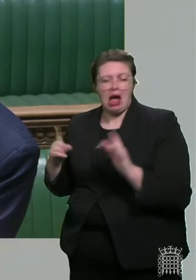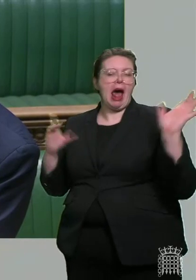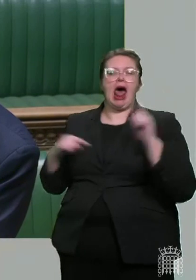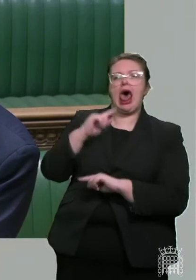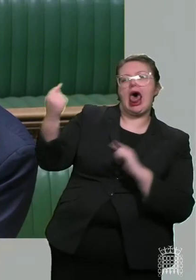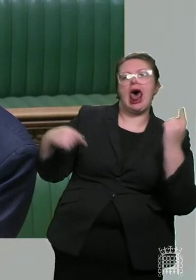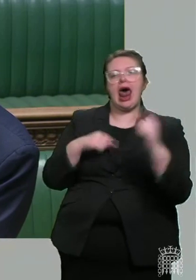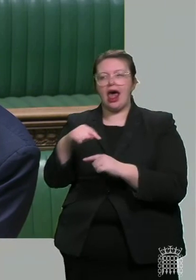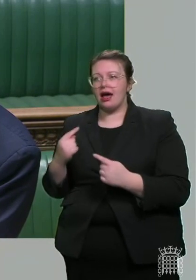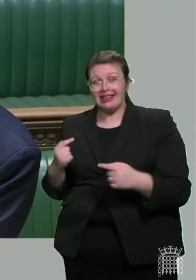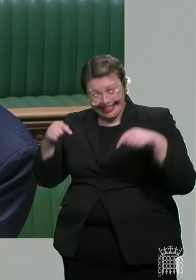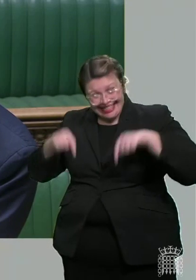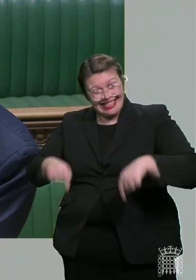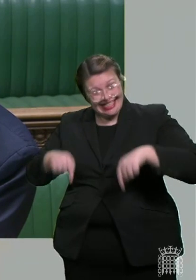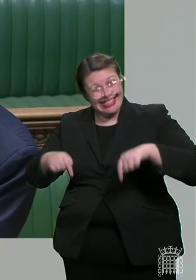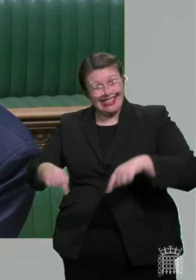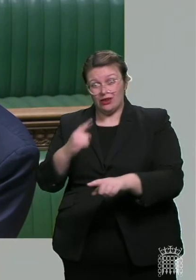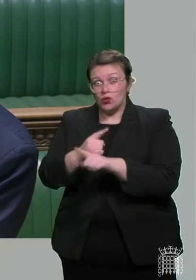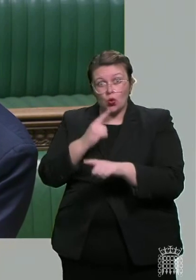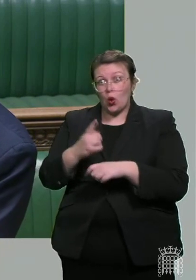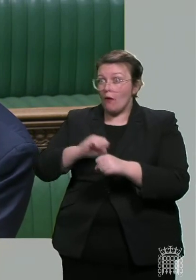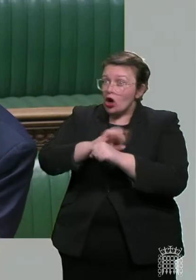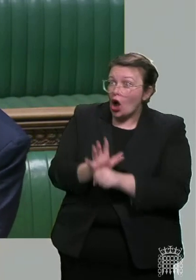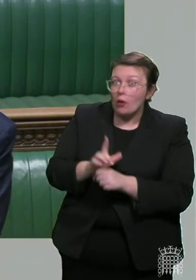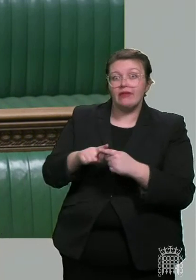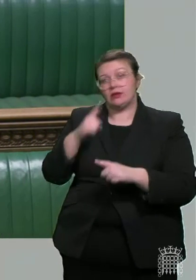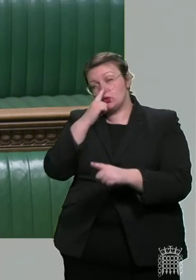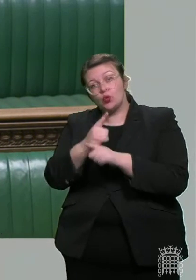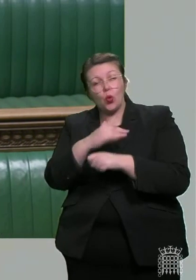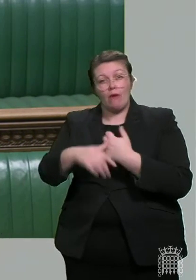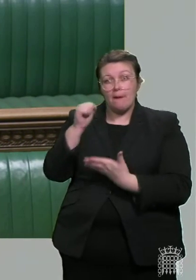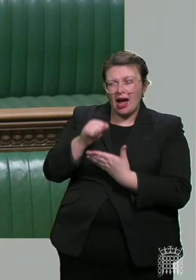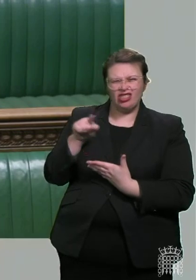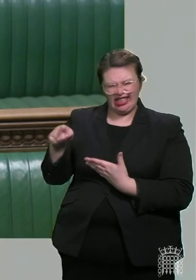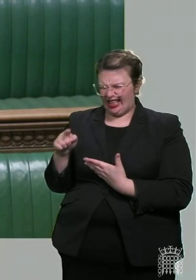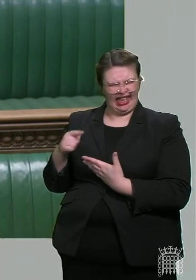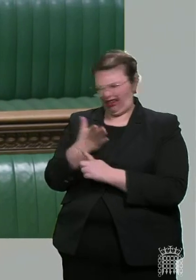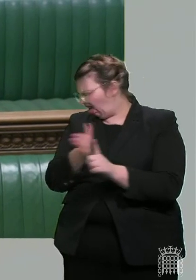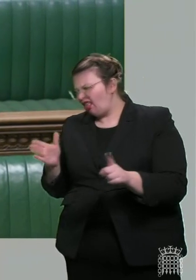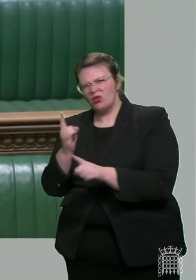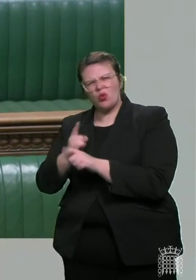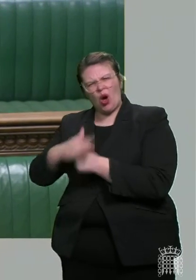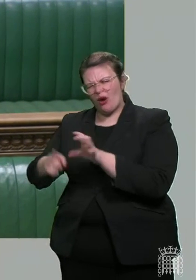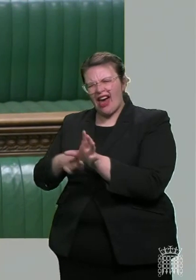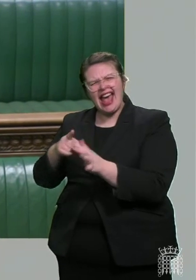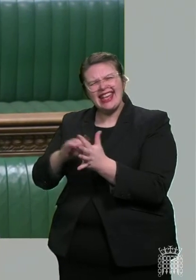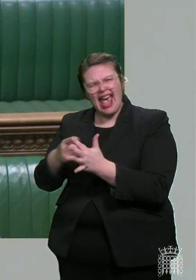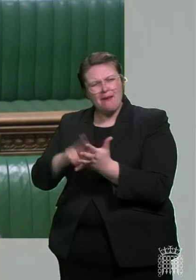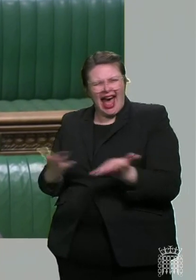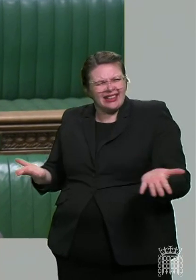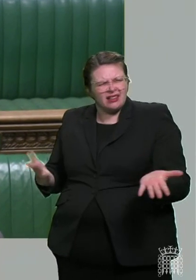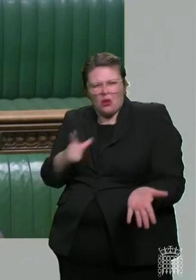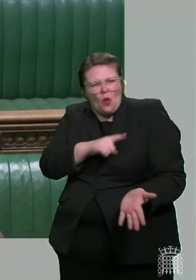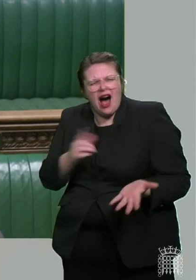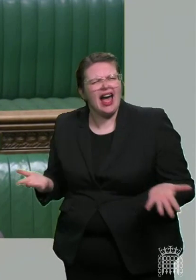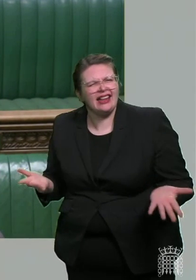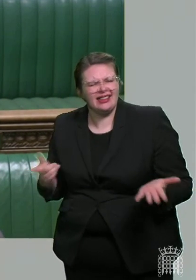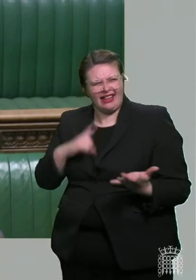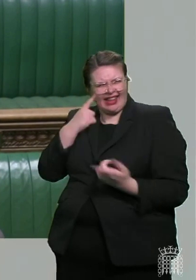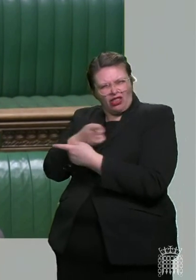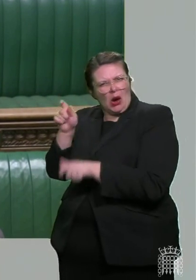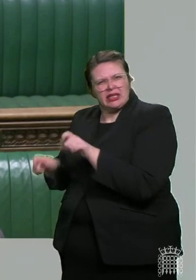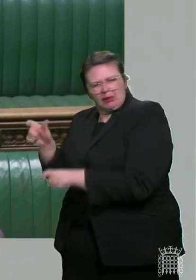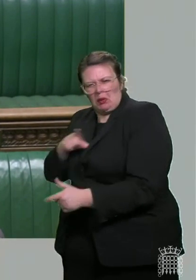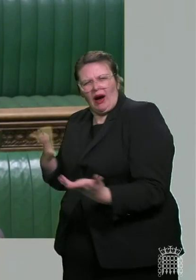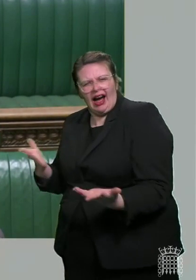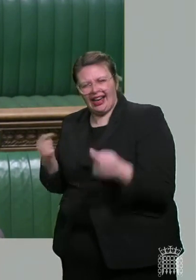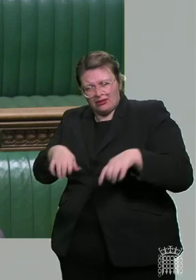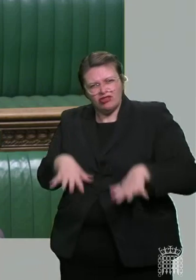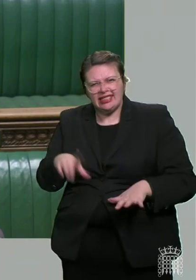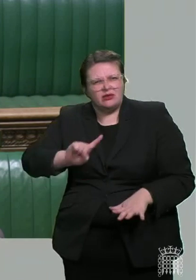He could have asked anything about the coronavirus pandemic; instead, he has consecrated his questions entirely to the interests of the people of Yemen.